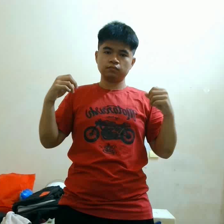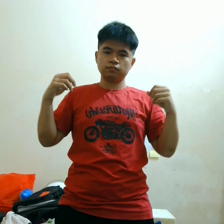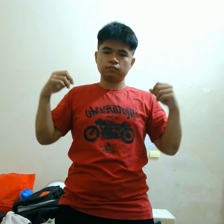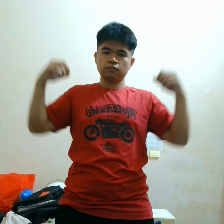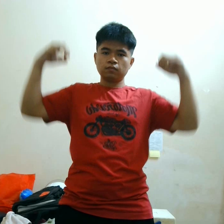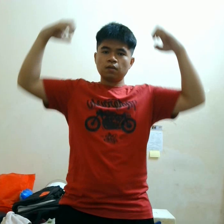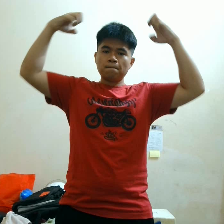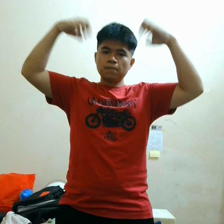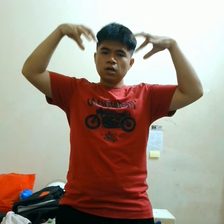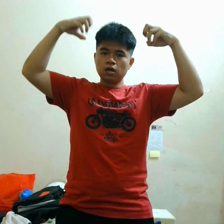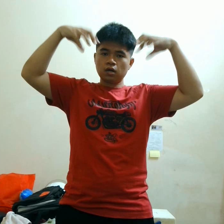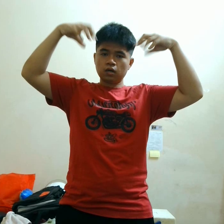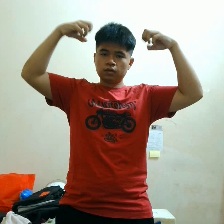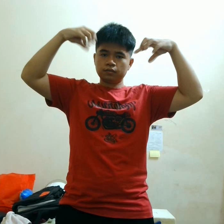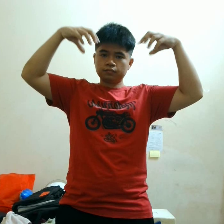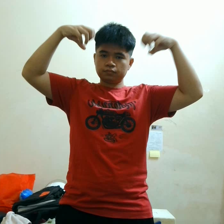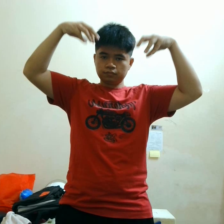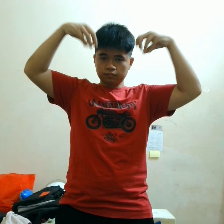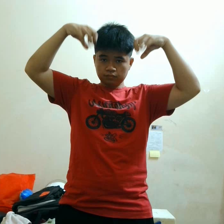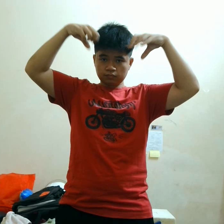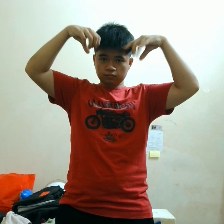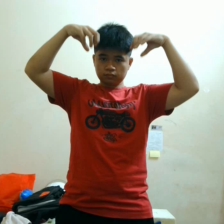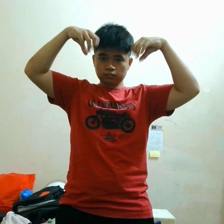mua